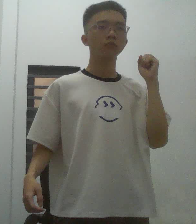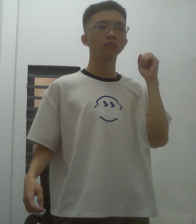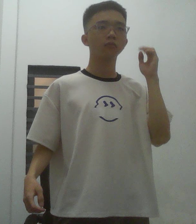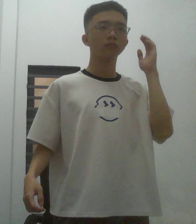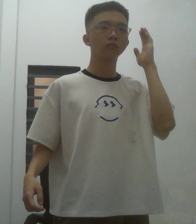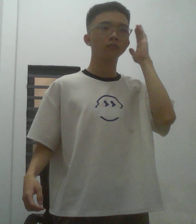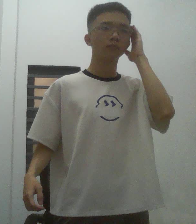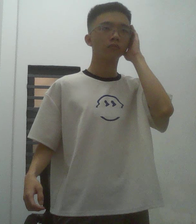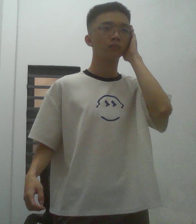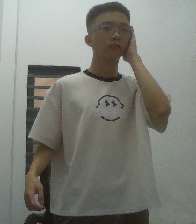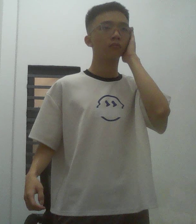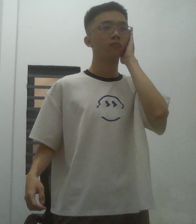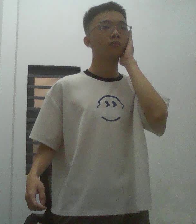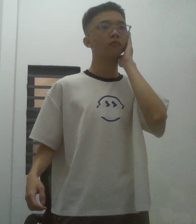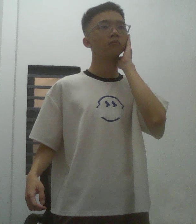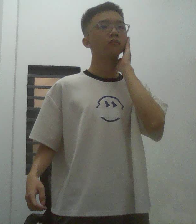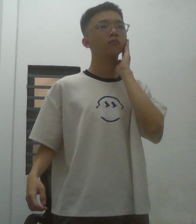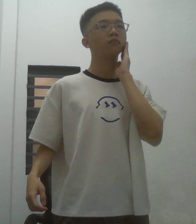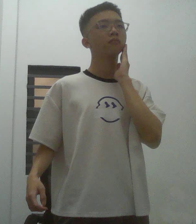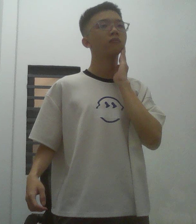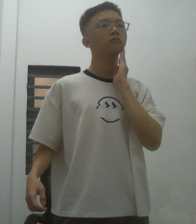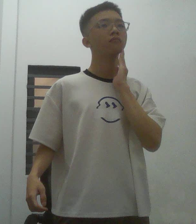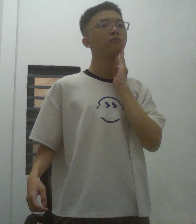dep